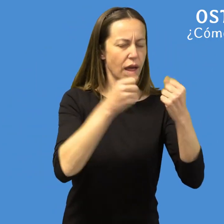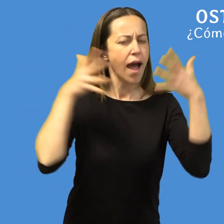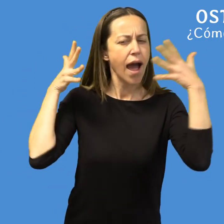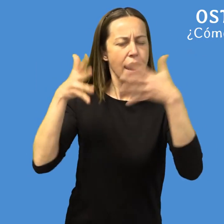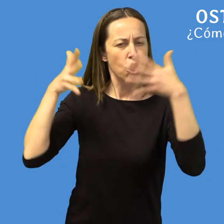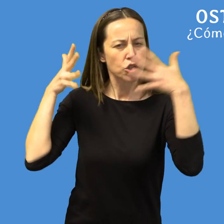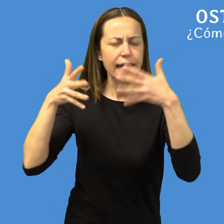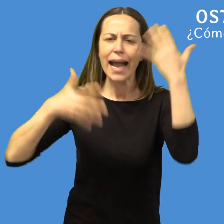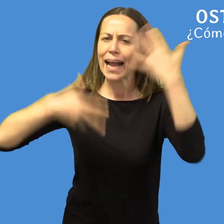aconsejar